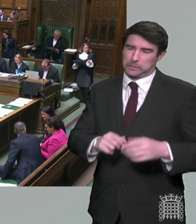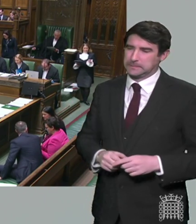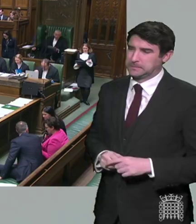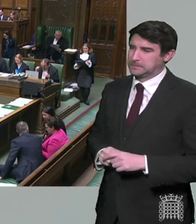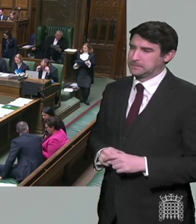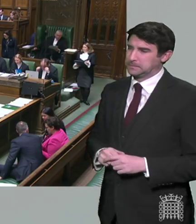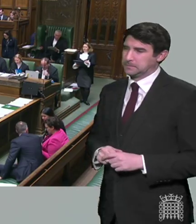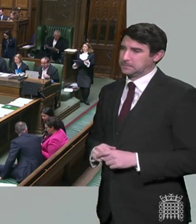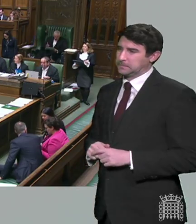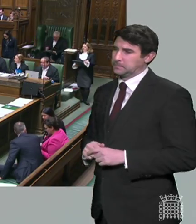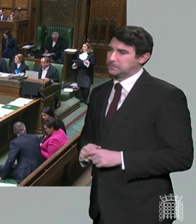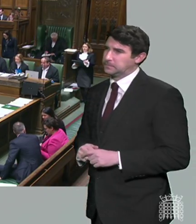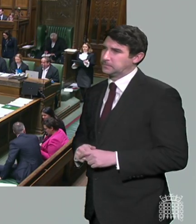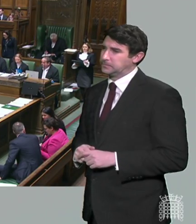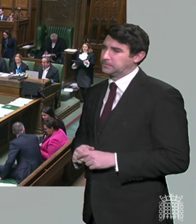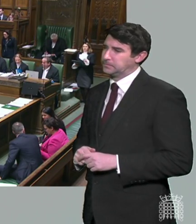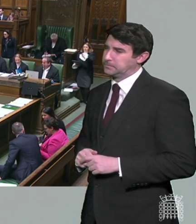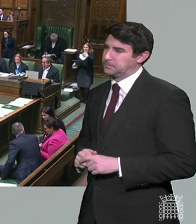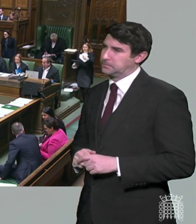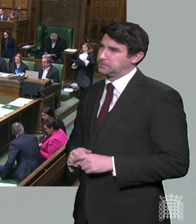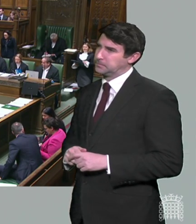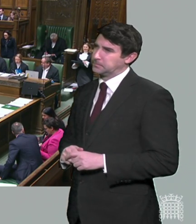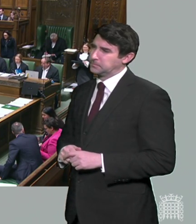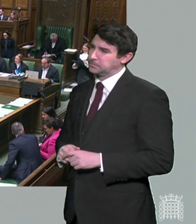The Supreme Court website states: